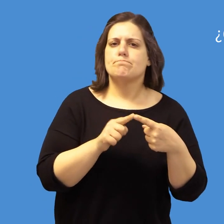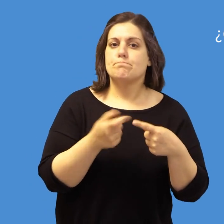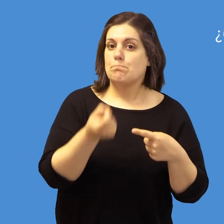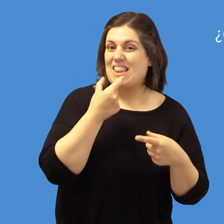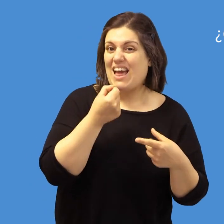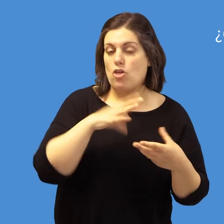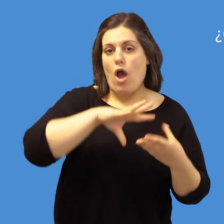droga